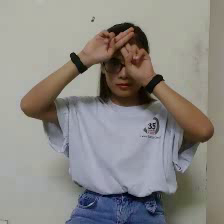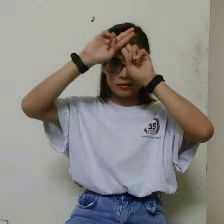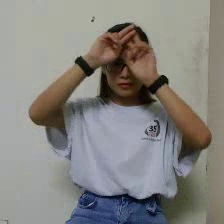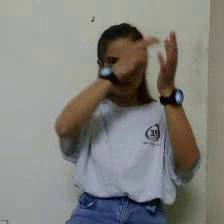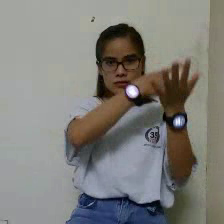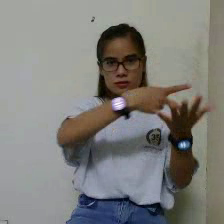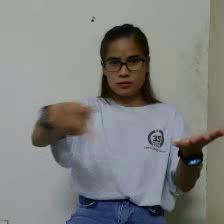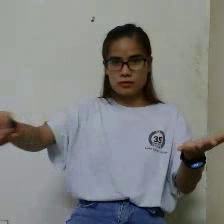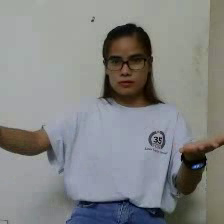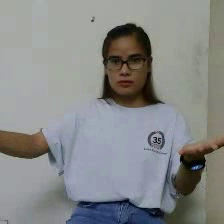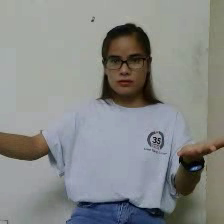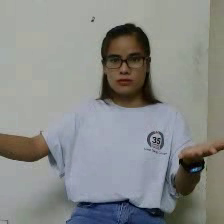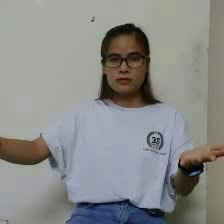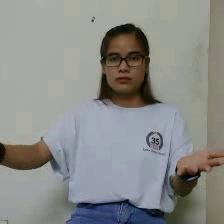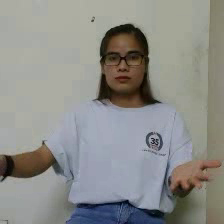Xuất viện